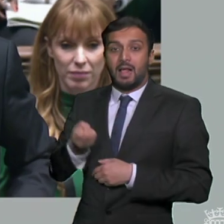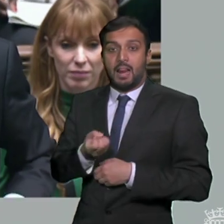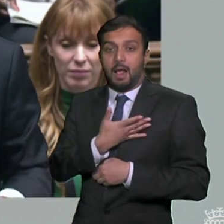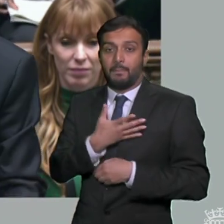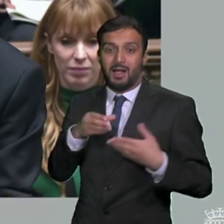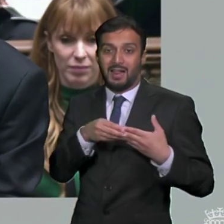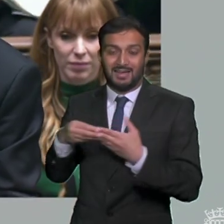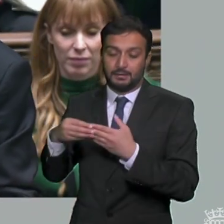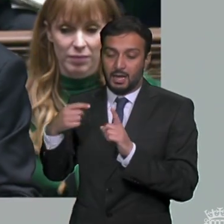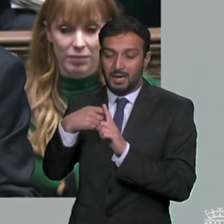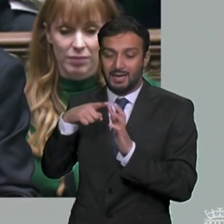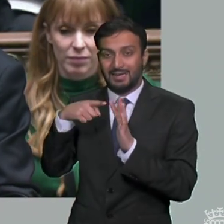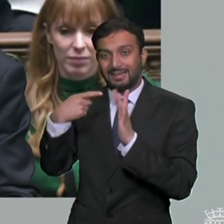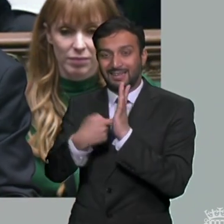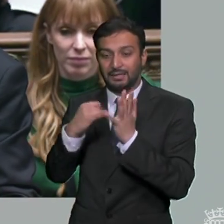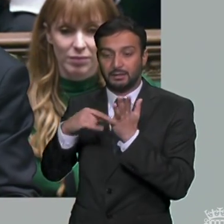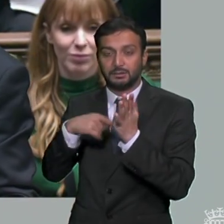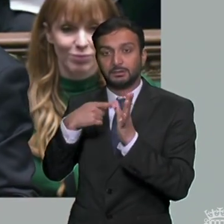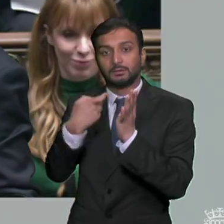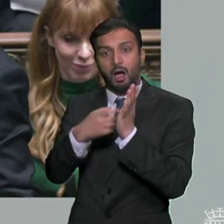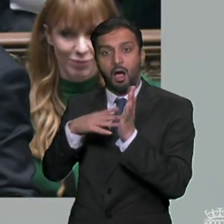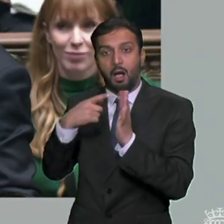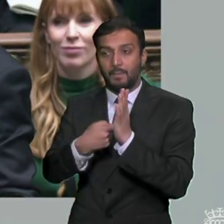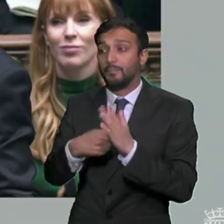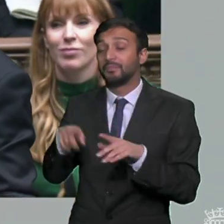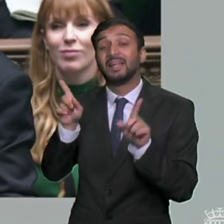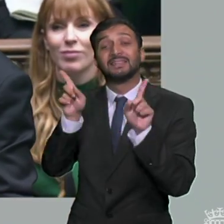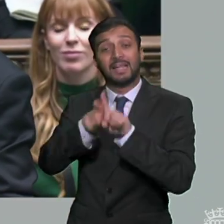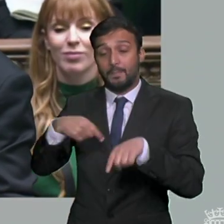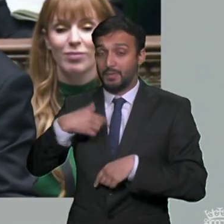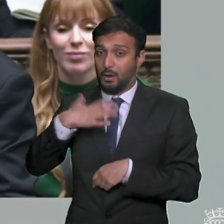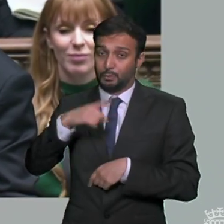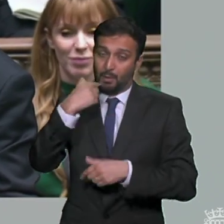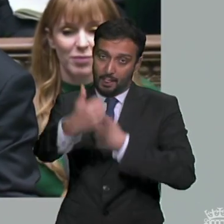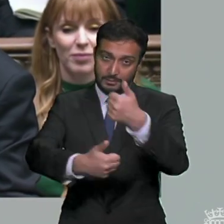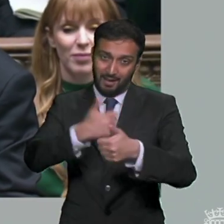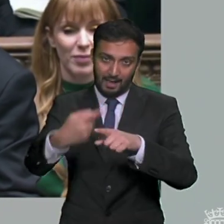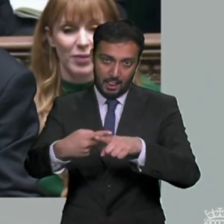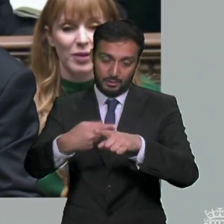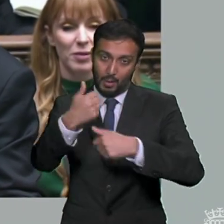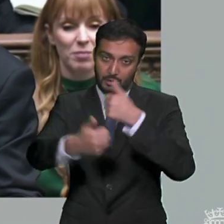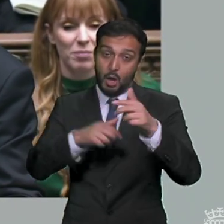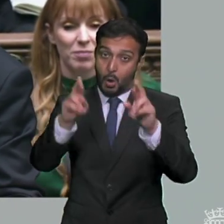I join the Prime Minister in saying, “Well done England”, and I hope we will be able to say that next week and the week after.